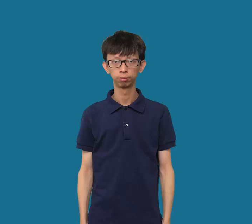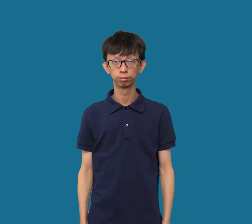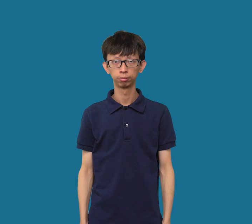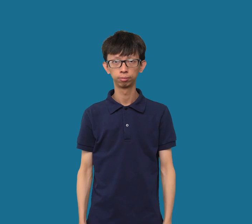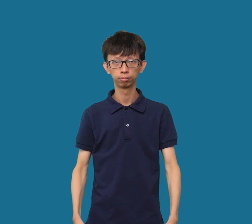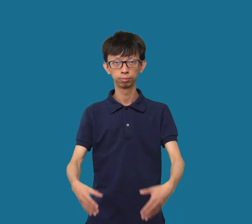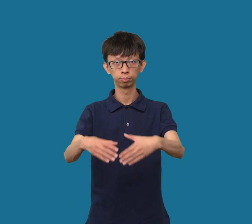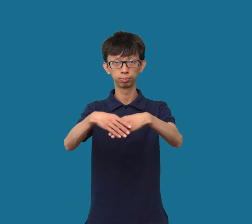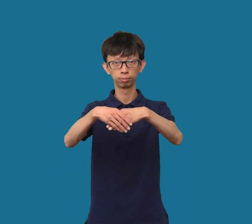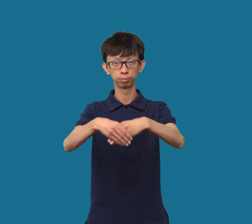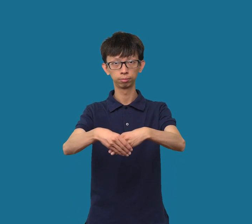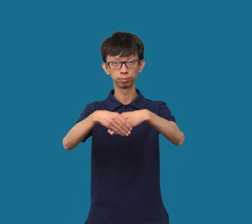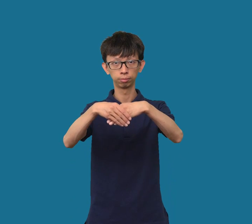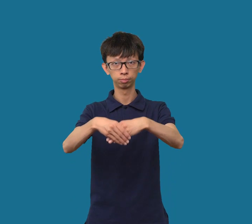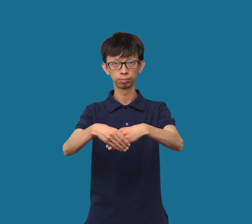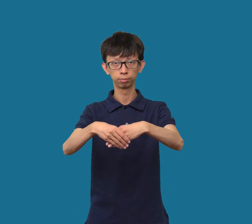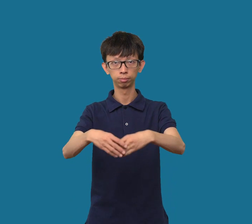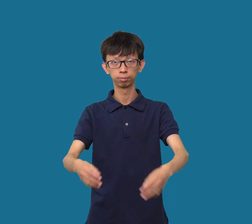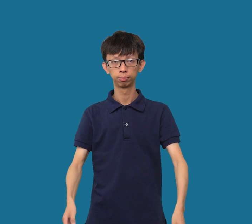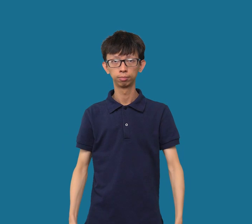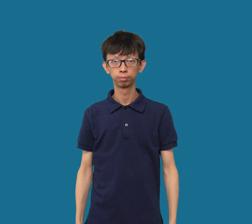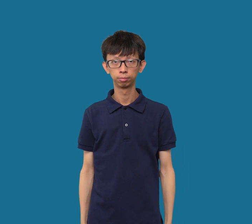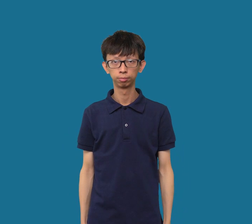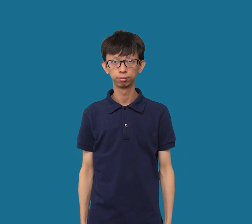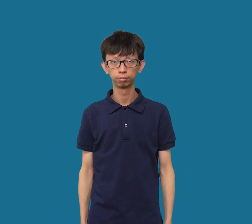bạn